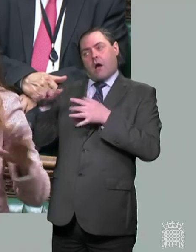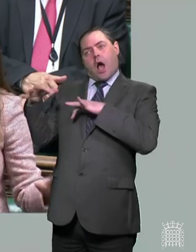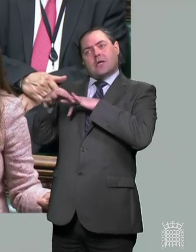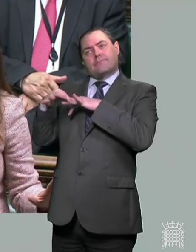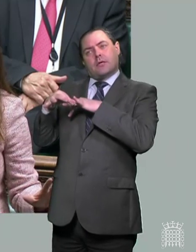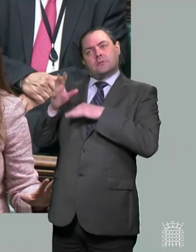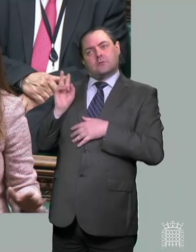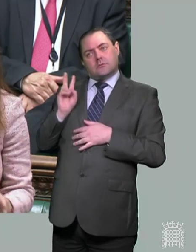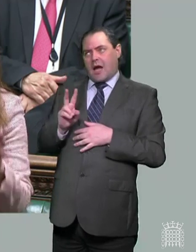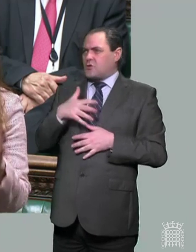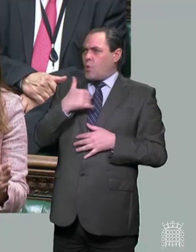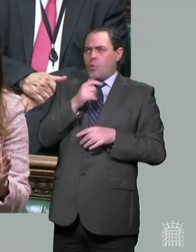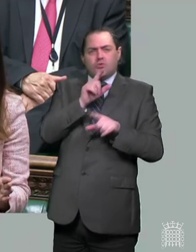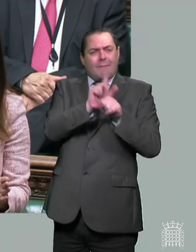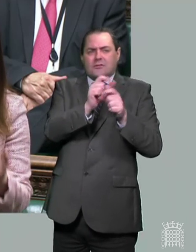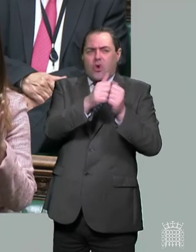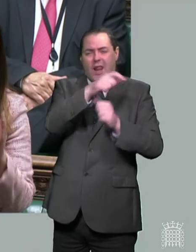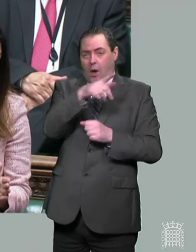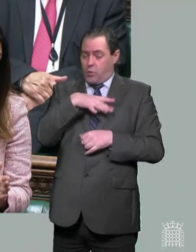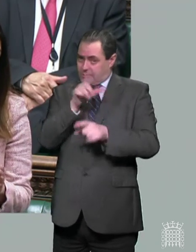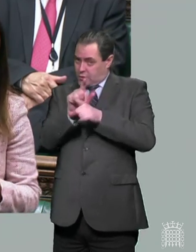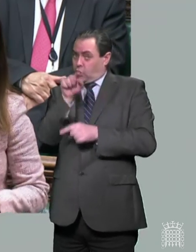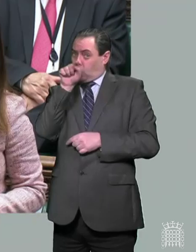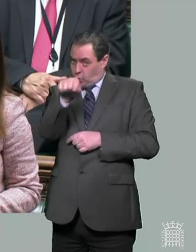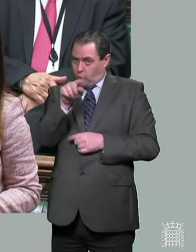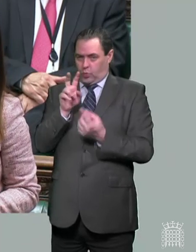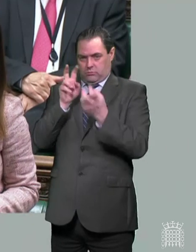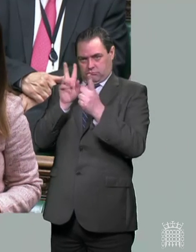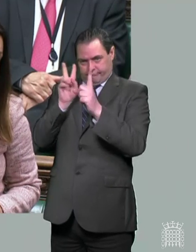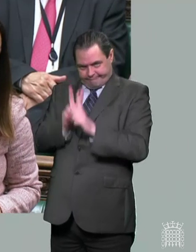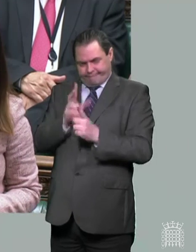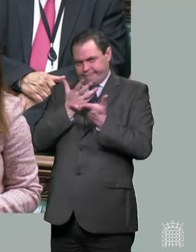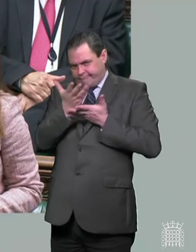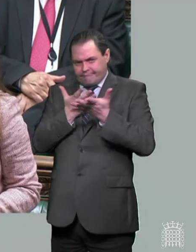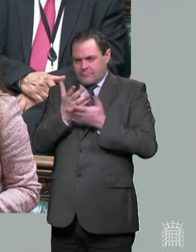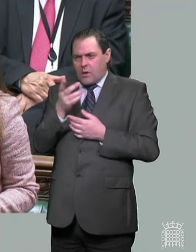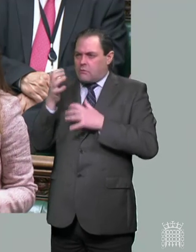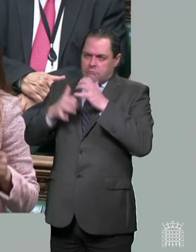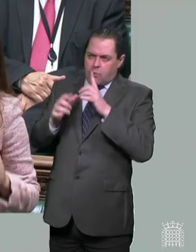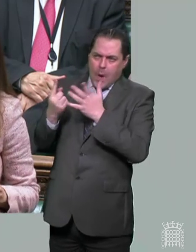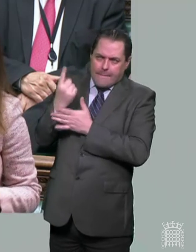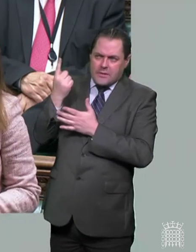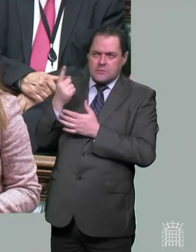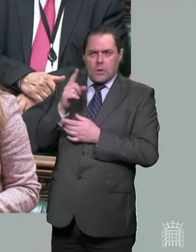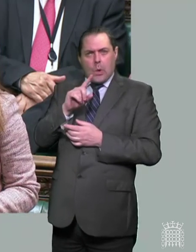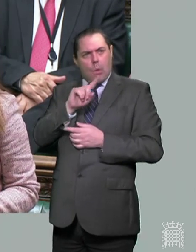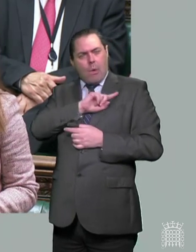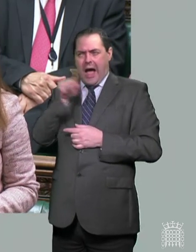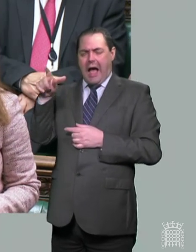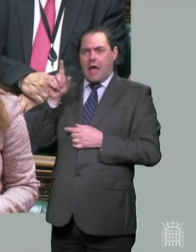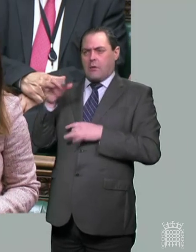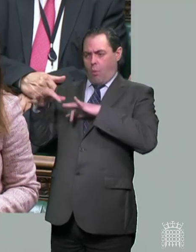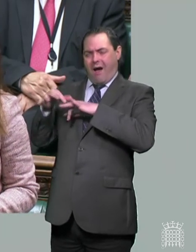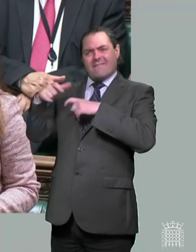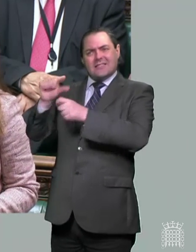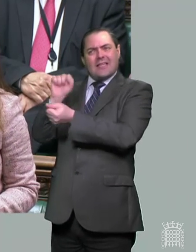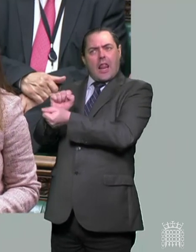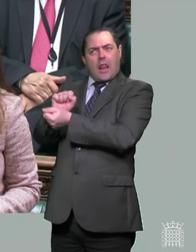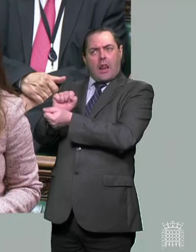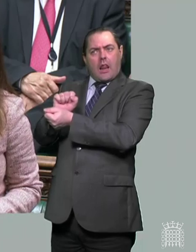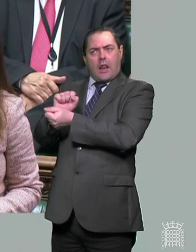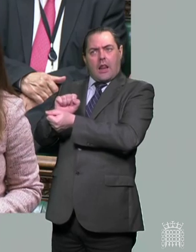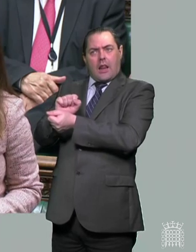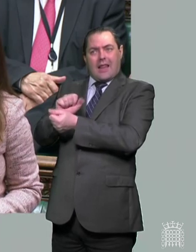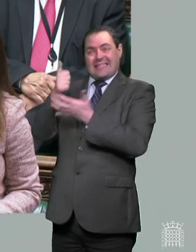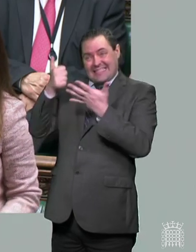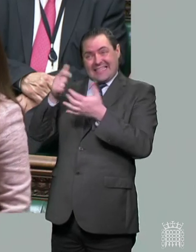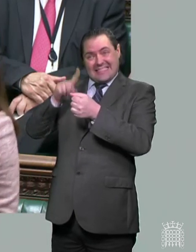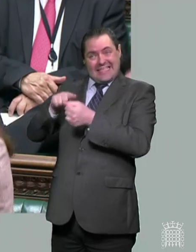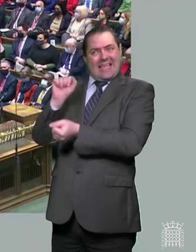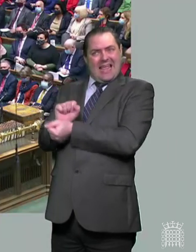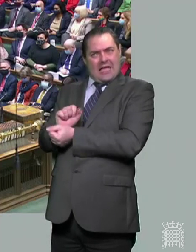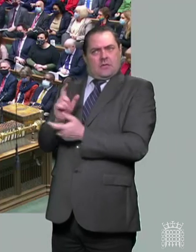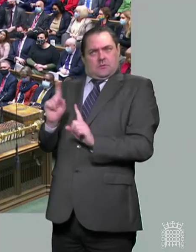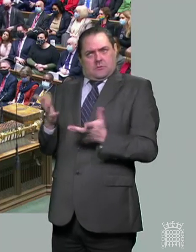I do not want to meet his colleagues; I want to meet him personally to find out why the agreement fell through and why Nazanin Zaghari-Ratcliffe is still not home after six long years.